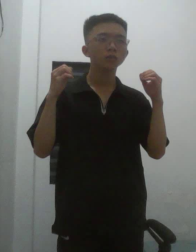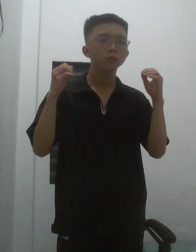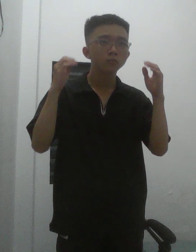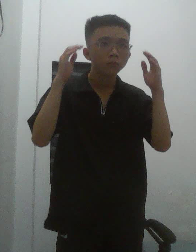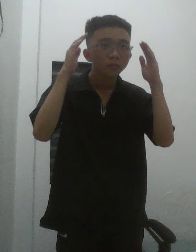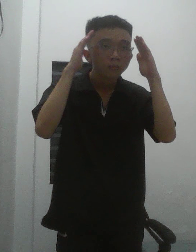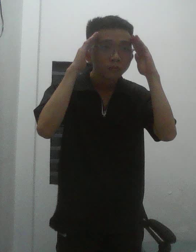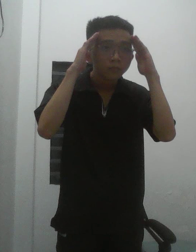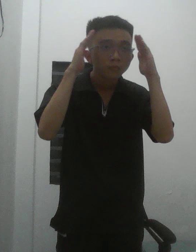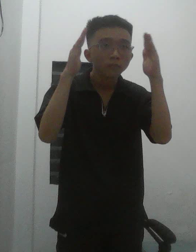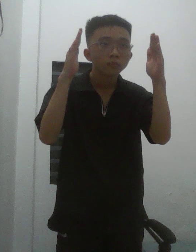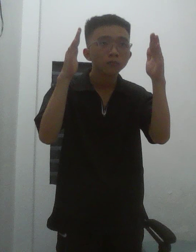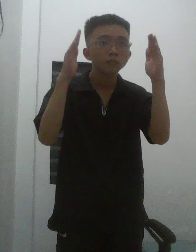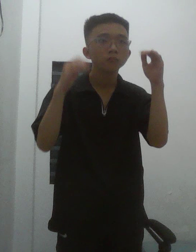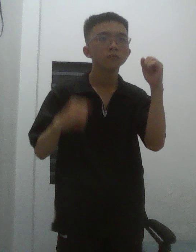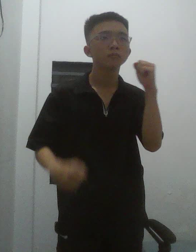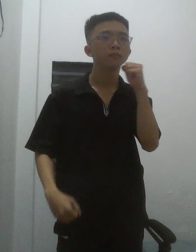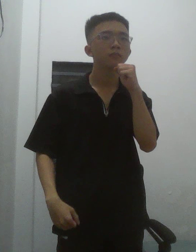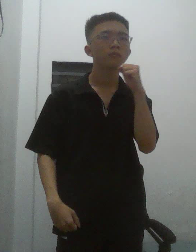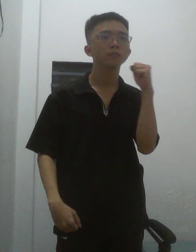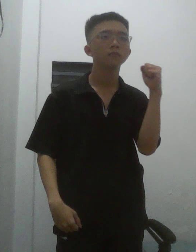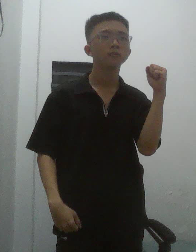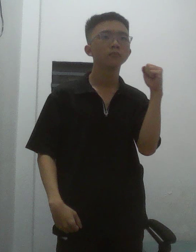khong quan tam